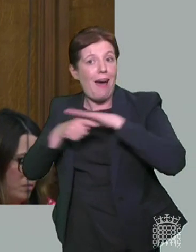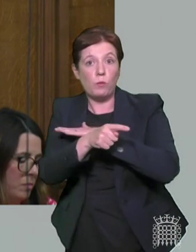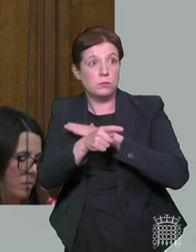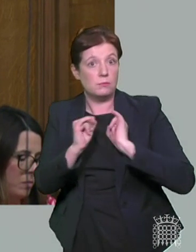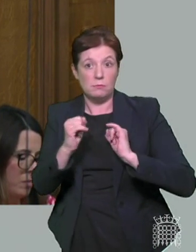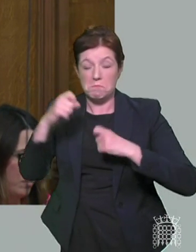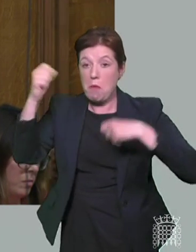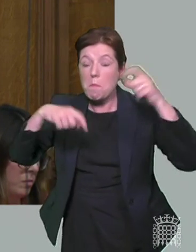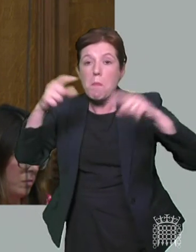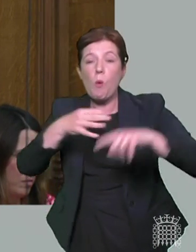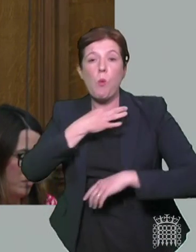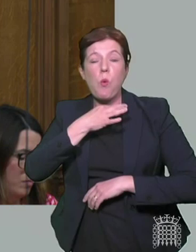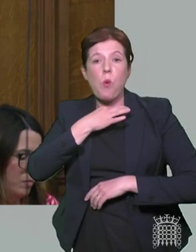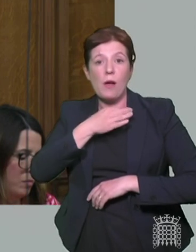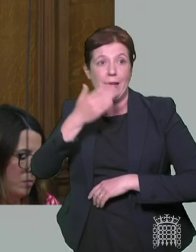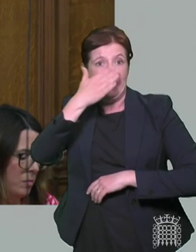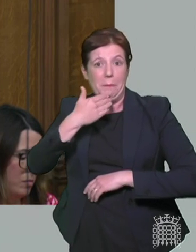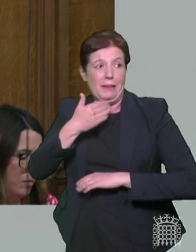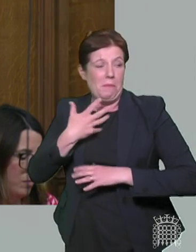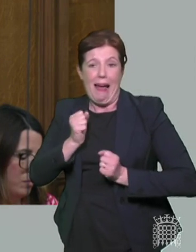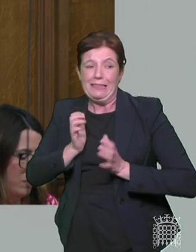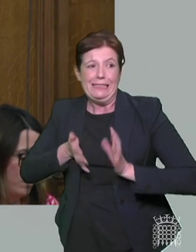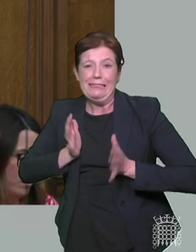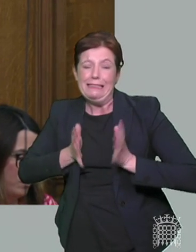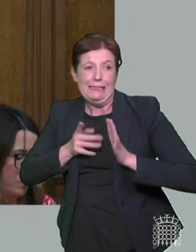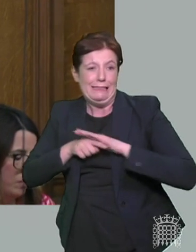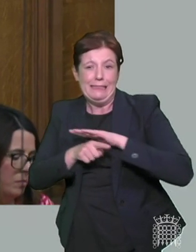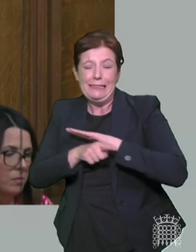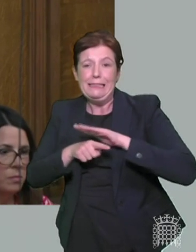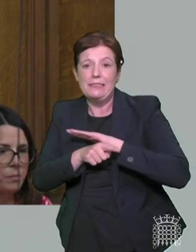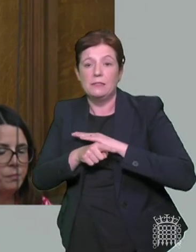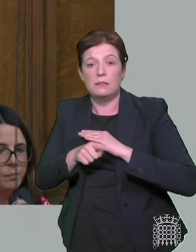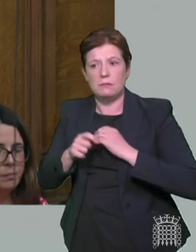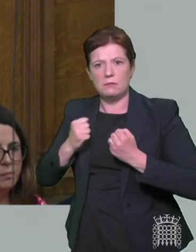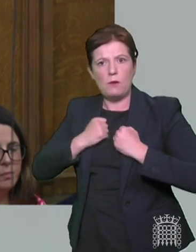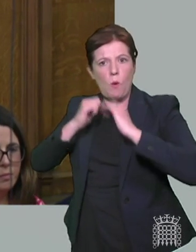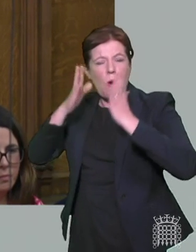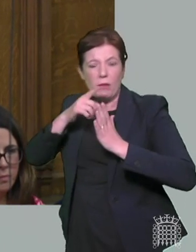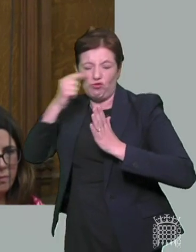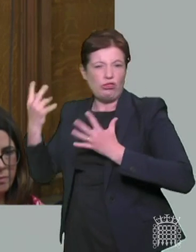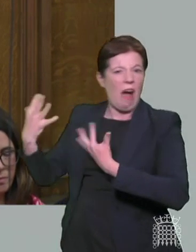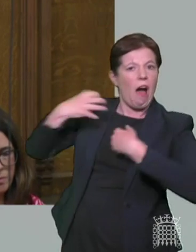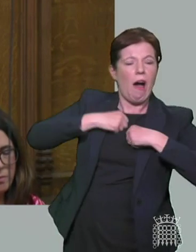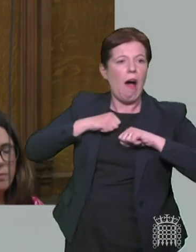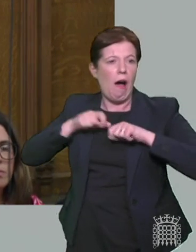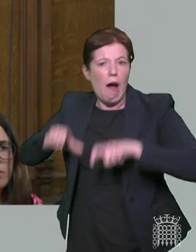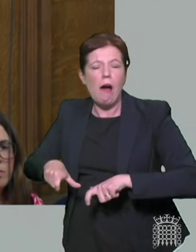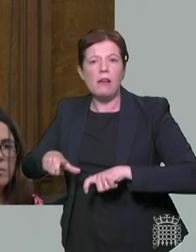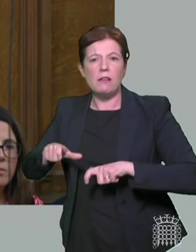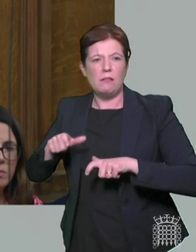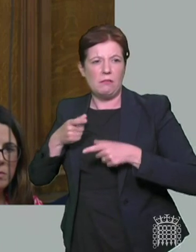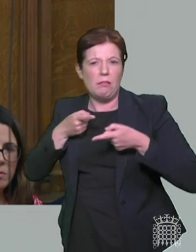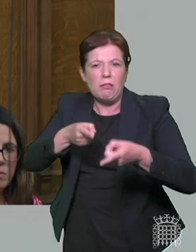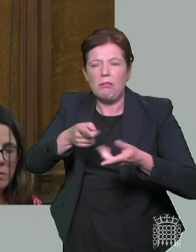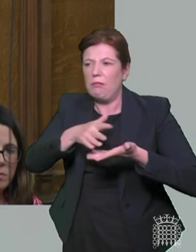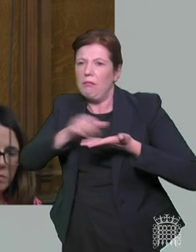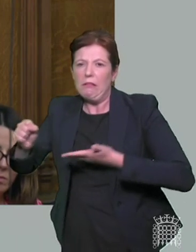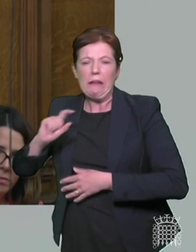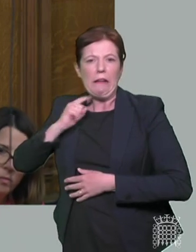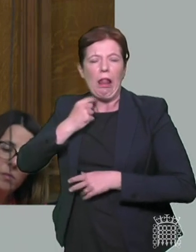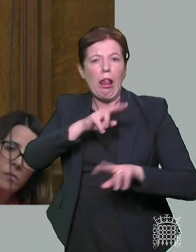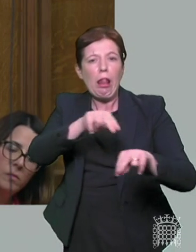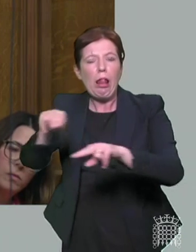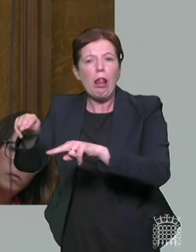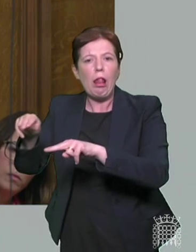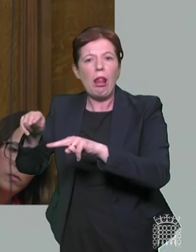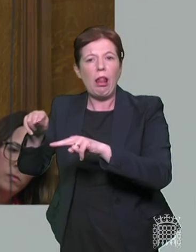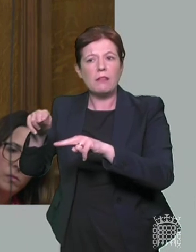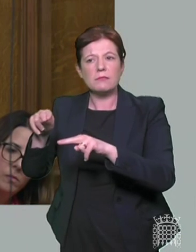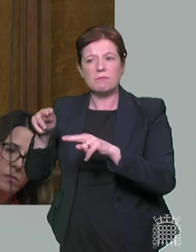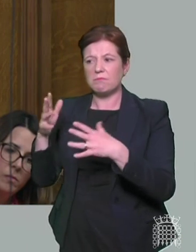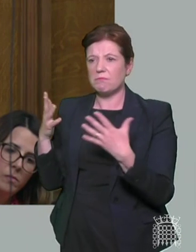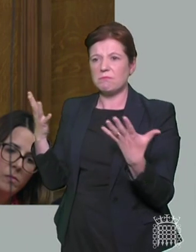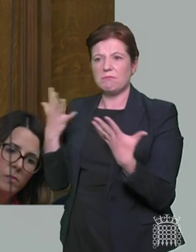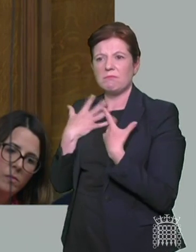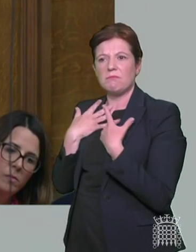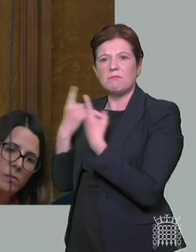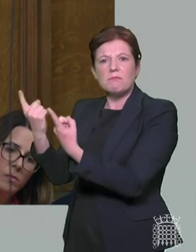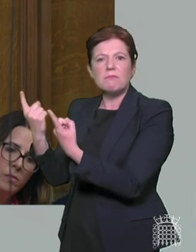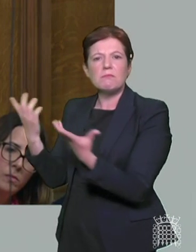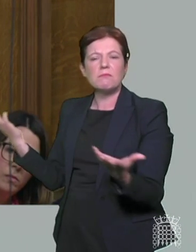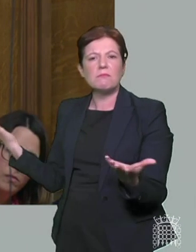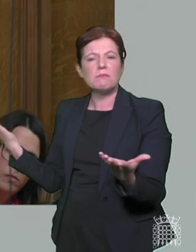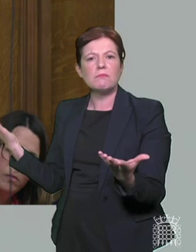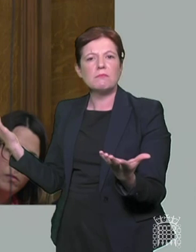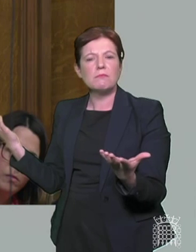People are trying to flee the city at their own risk, under fire. The Russians are living in our homes, they are plotting terror, robbing, harassing, kidnapping and killing our people, doing whatever they want.”